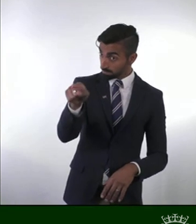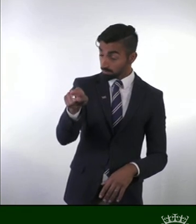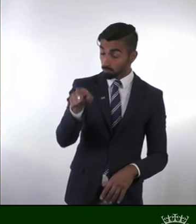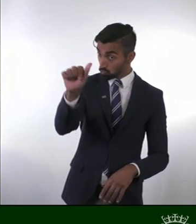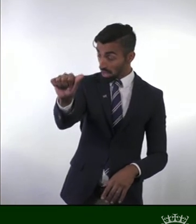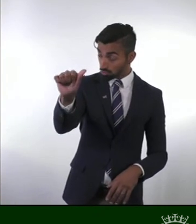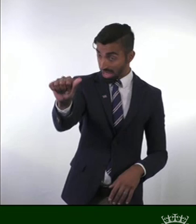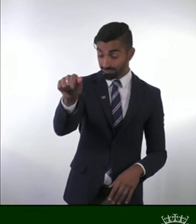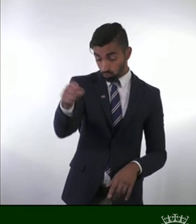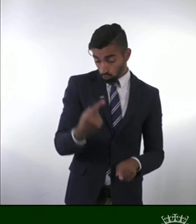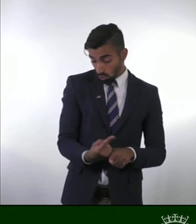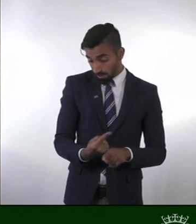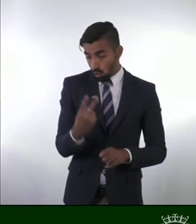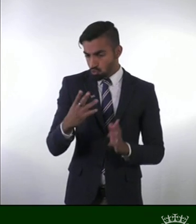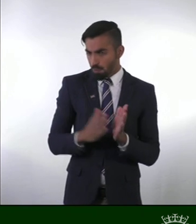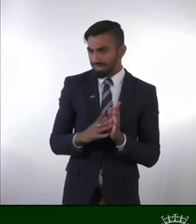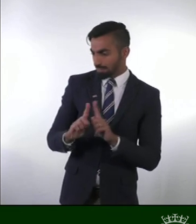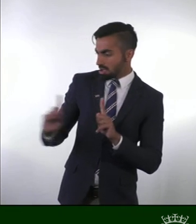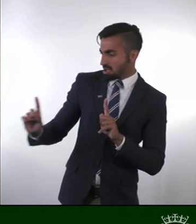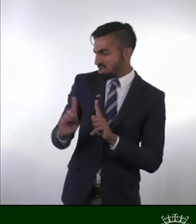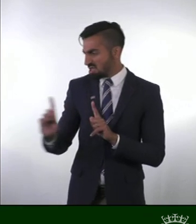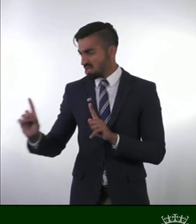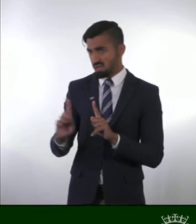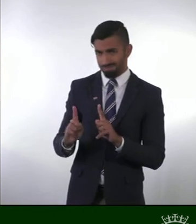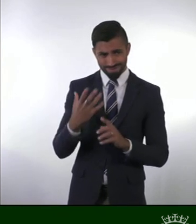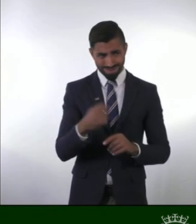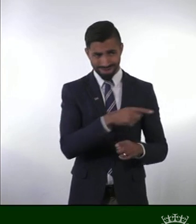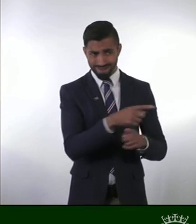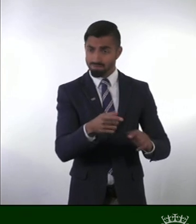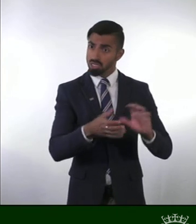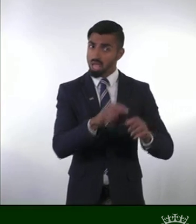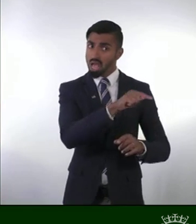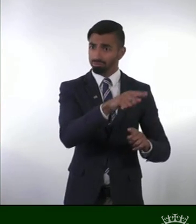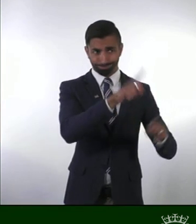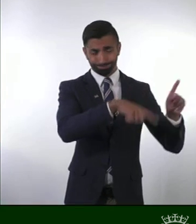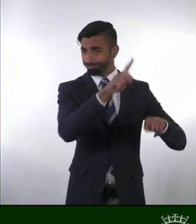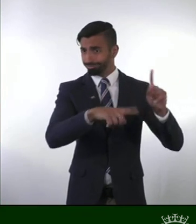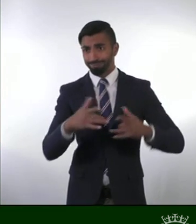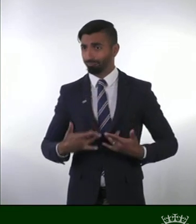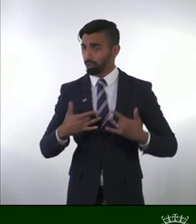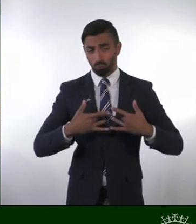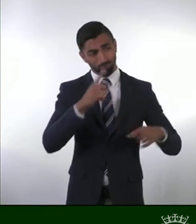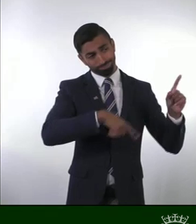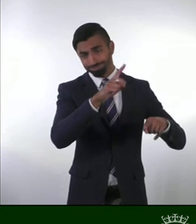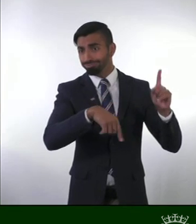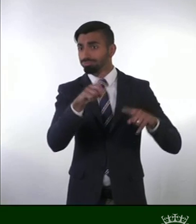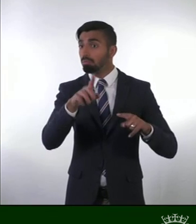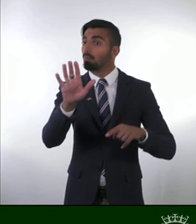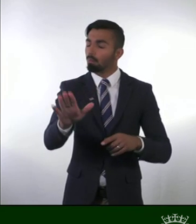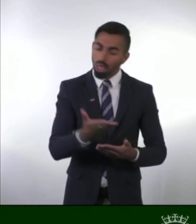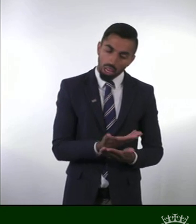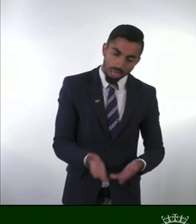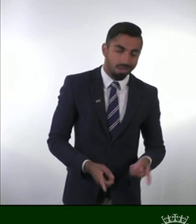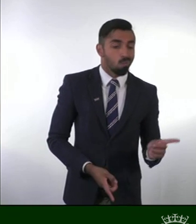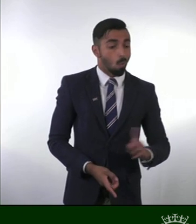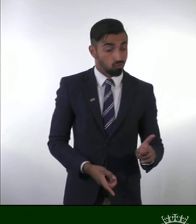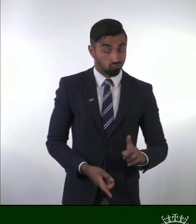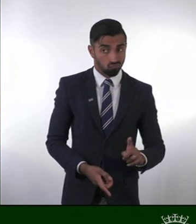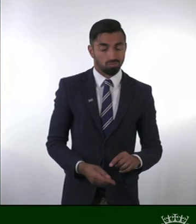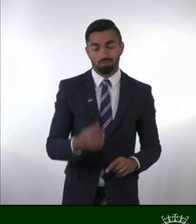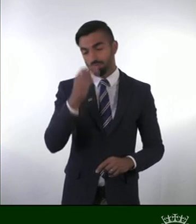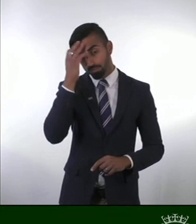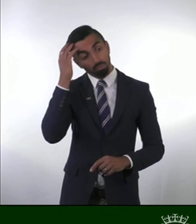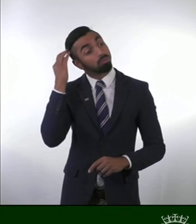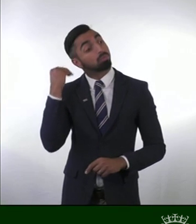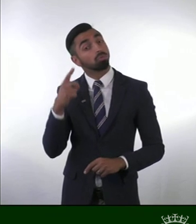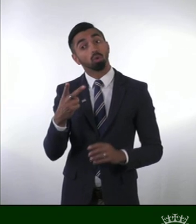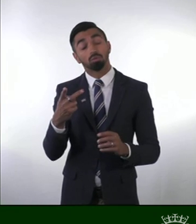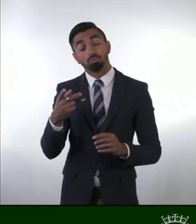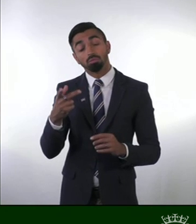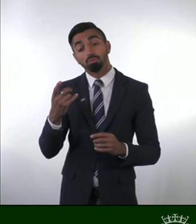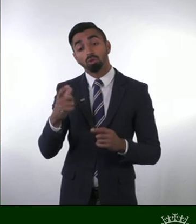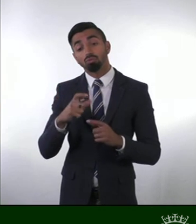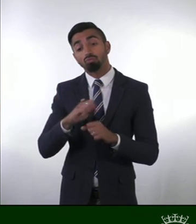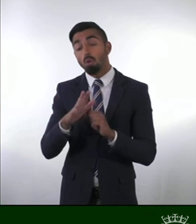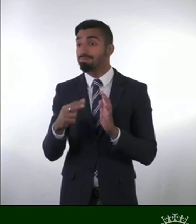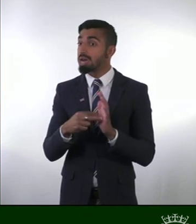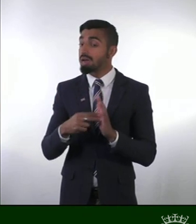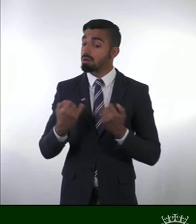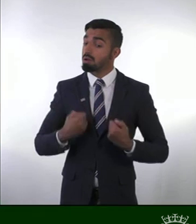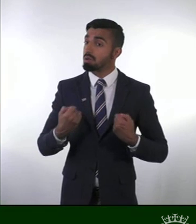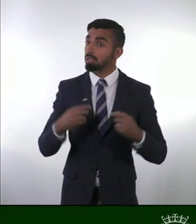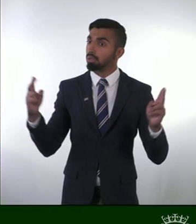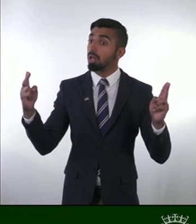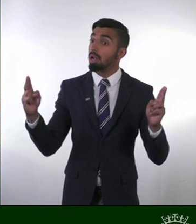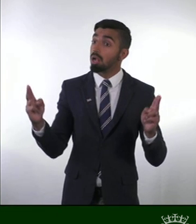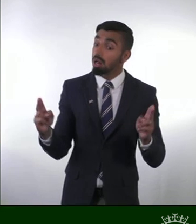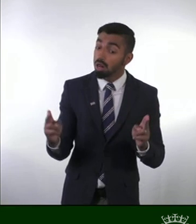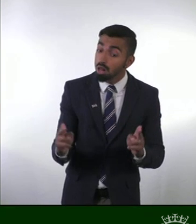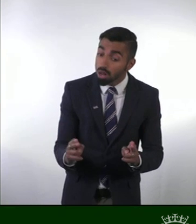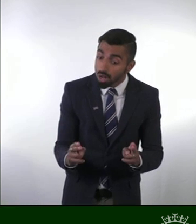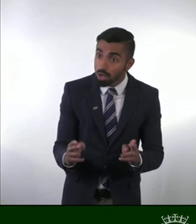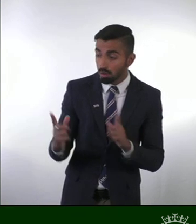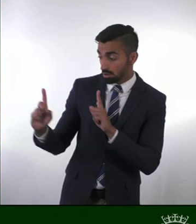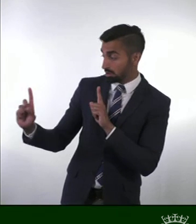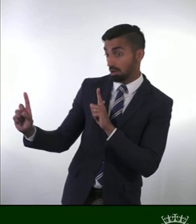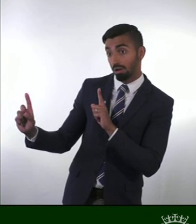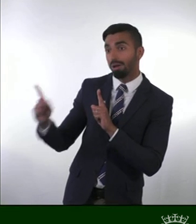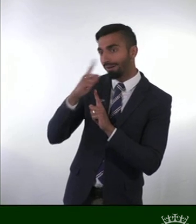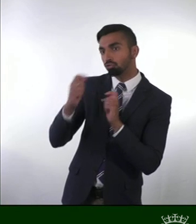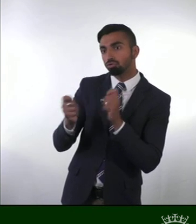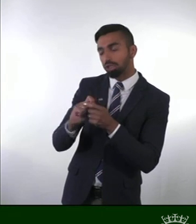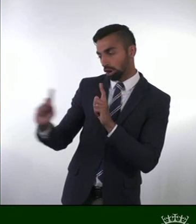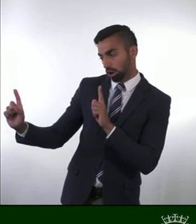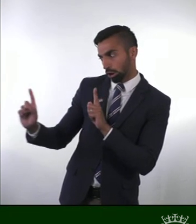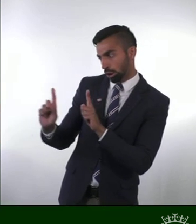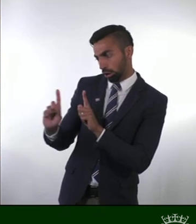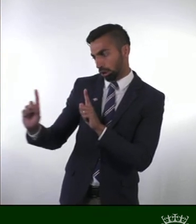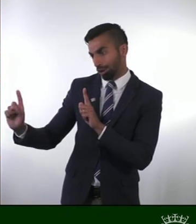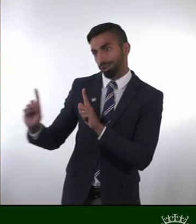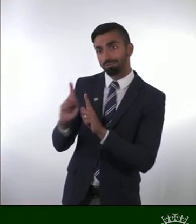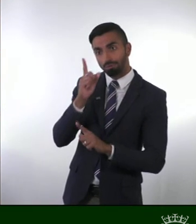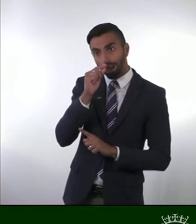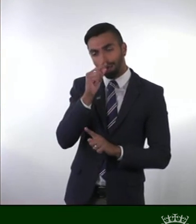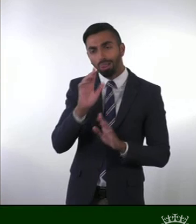He is absolutely correct in what he says about the SAGE advice, but, clearly, as the incidence of the disease comes down—I think members of SAGE would confirm this—the statistical likelihood of being infected, no matter how close or far people are from somebody who may or may not have coronavirus, goes down.